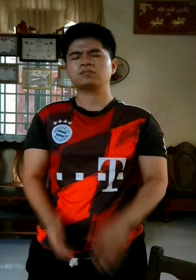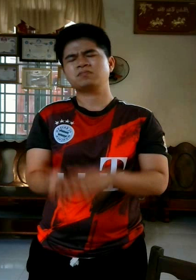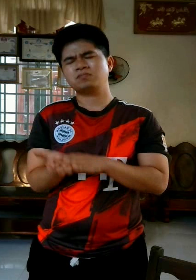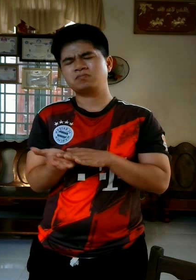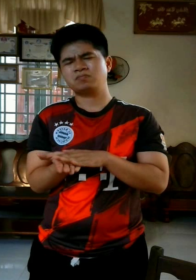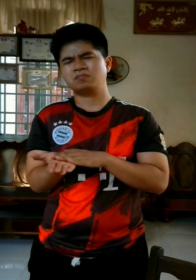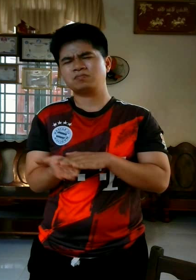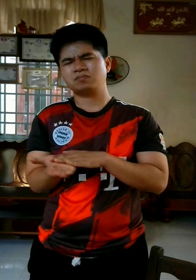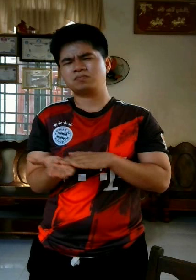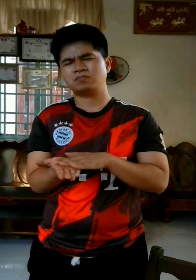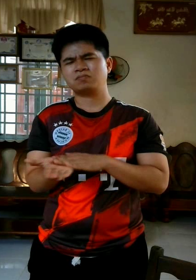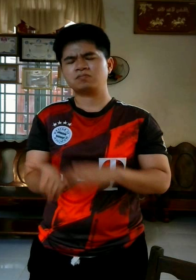xin loi